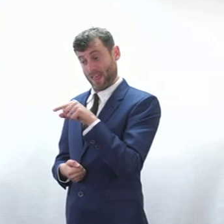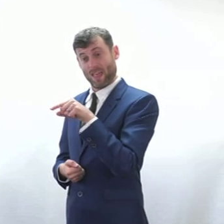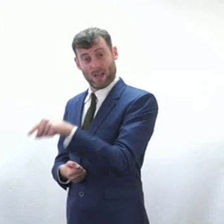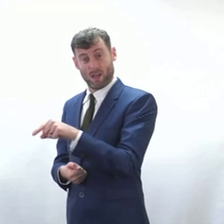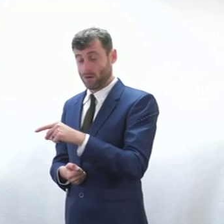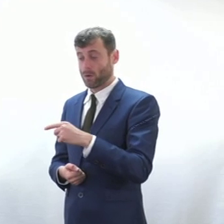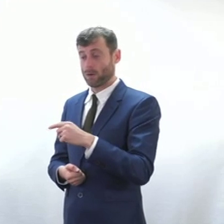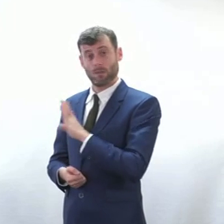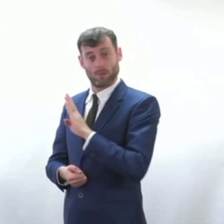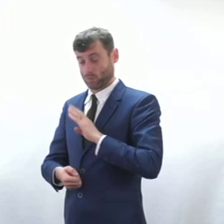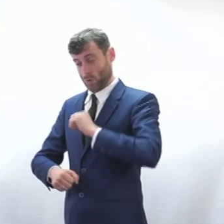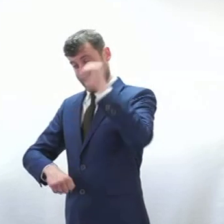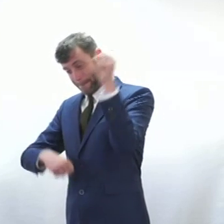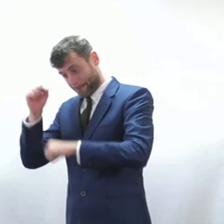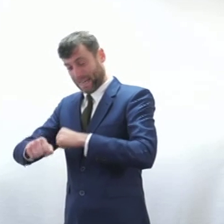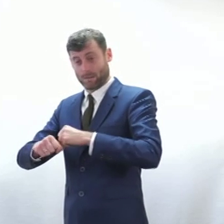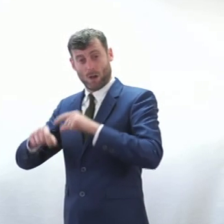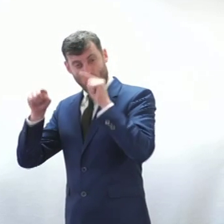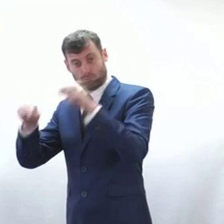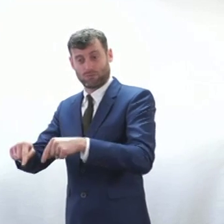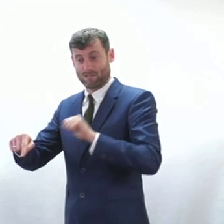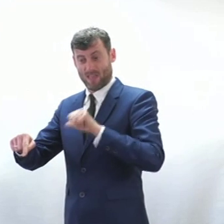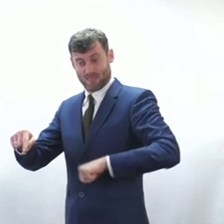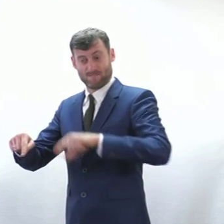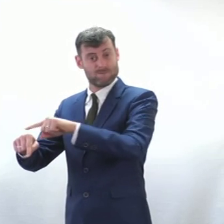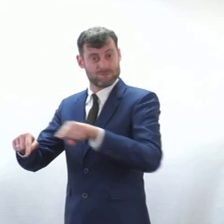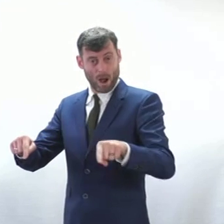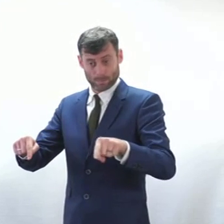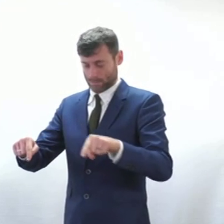What indomitable spirit—it takes a special kind of people to do that.